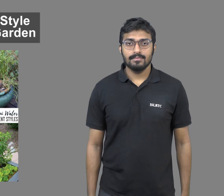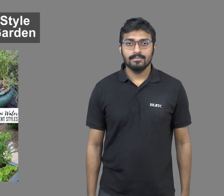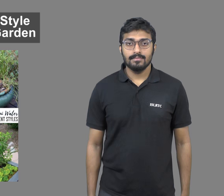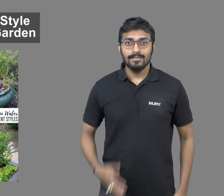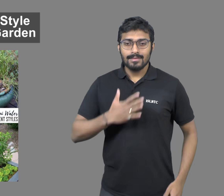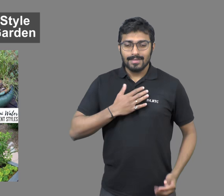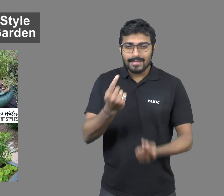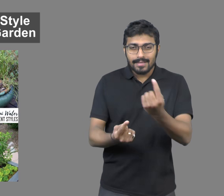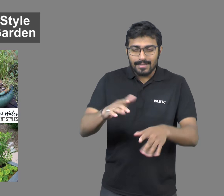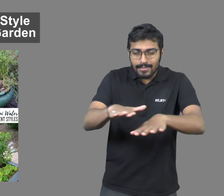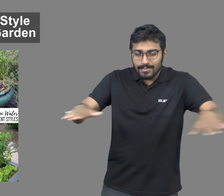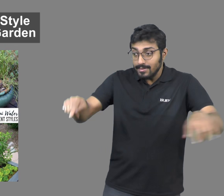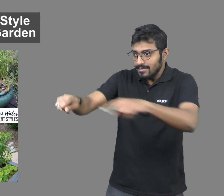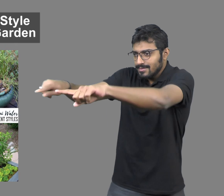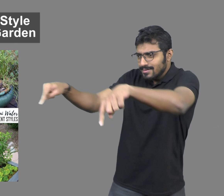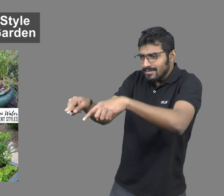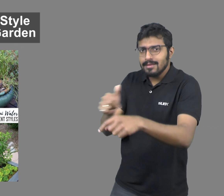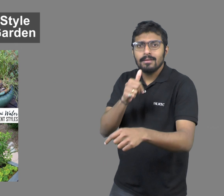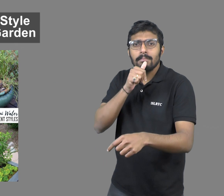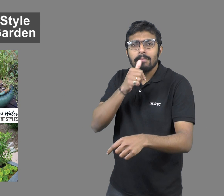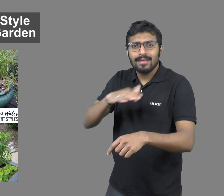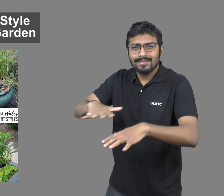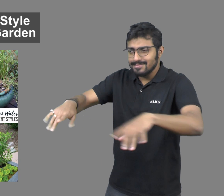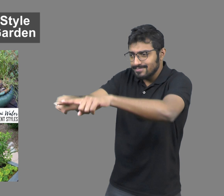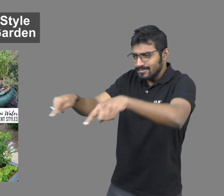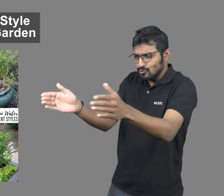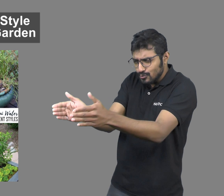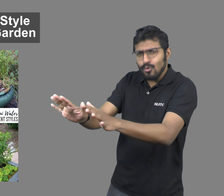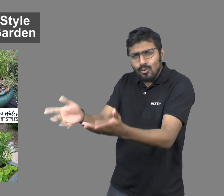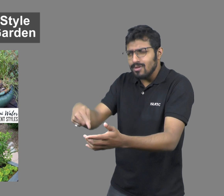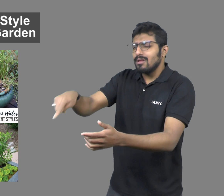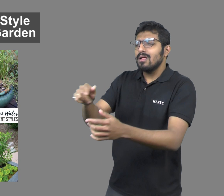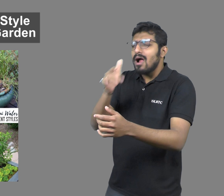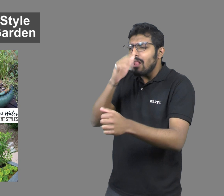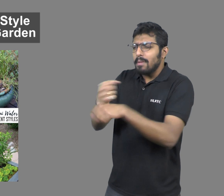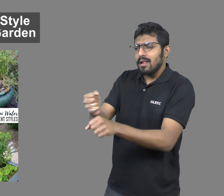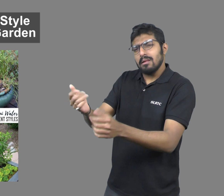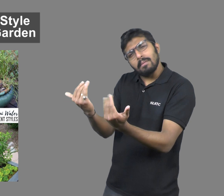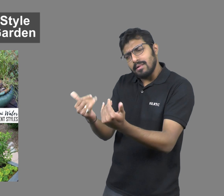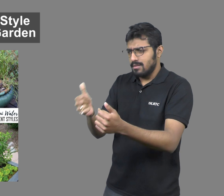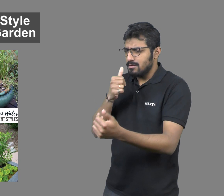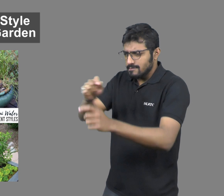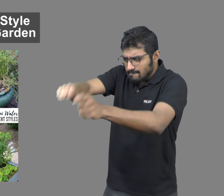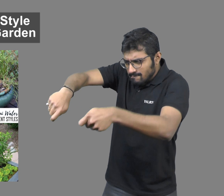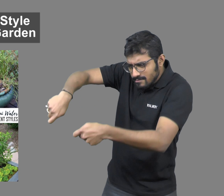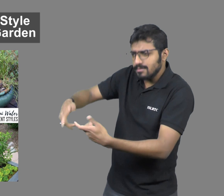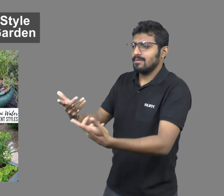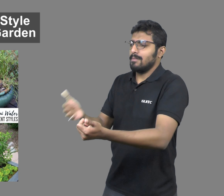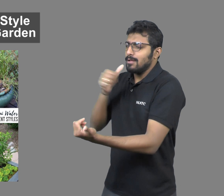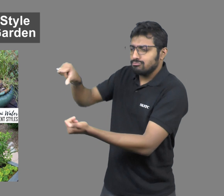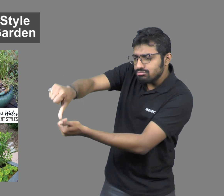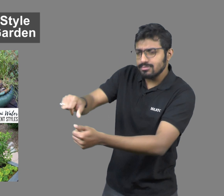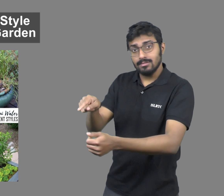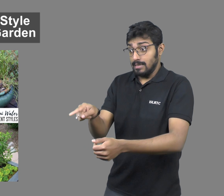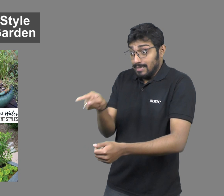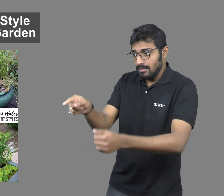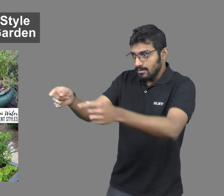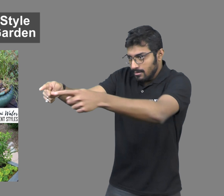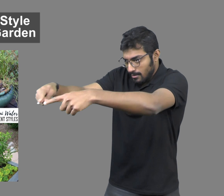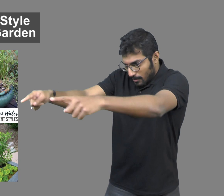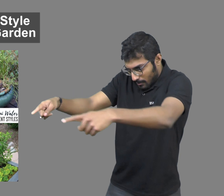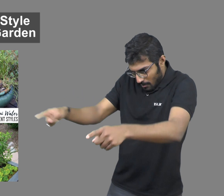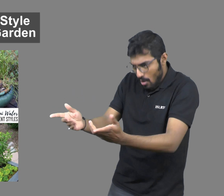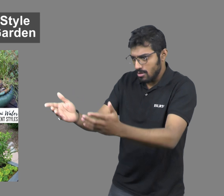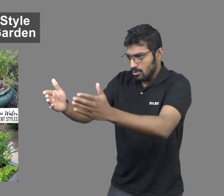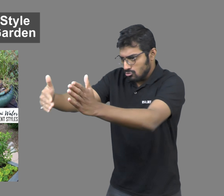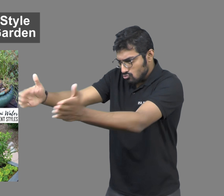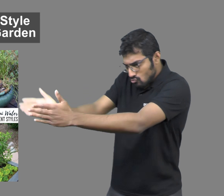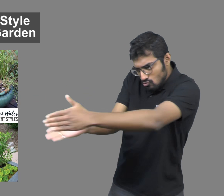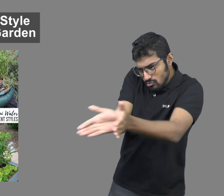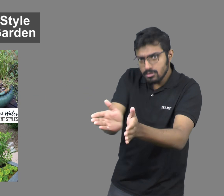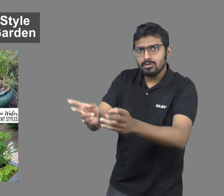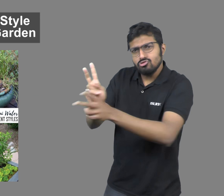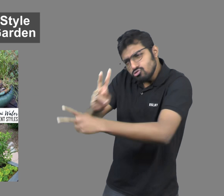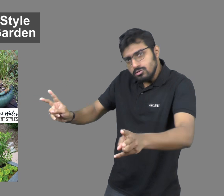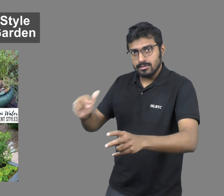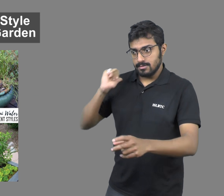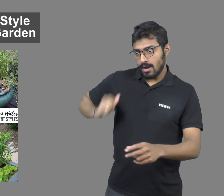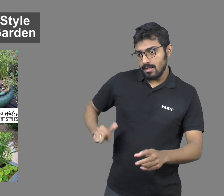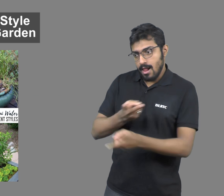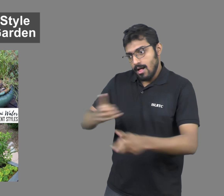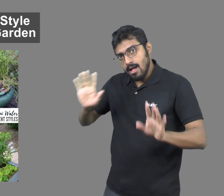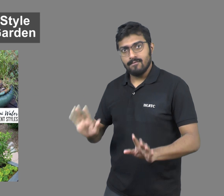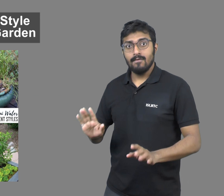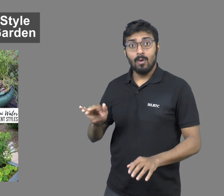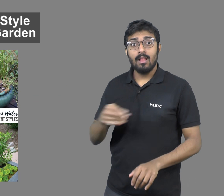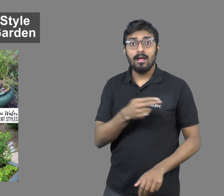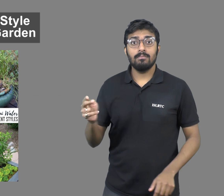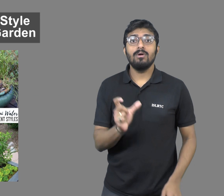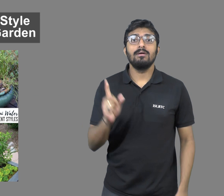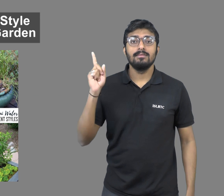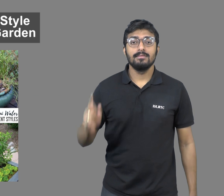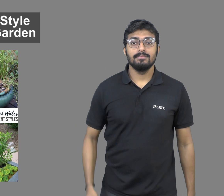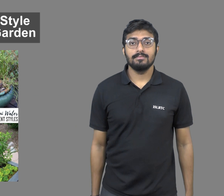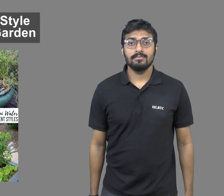Different Style of Water Garden